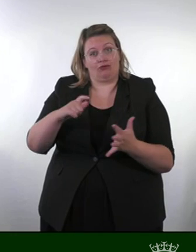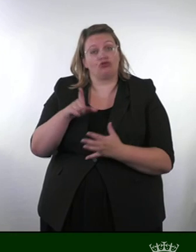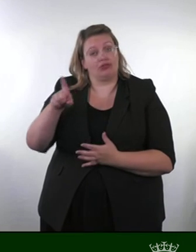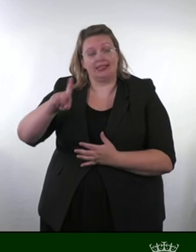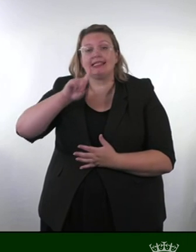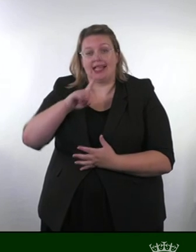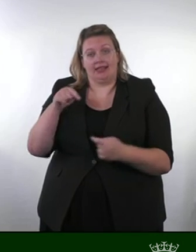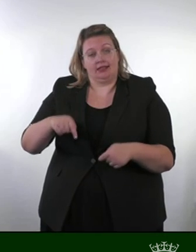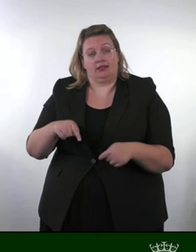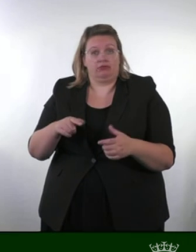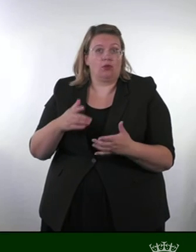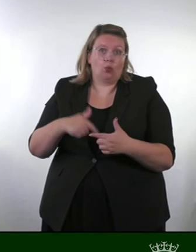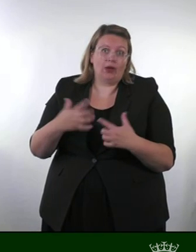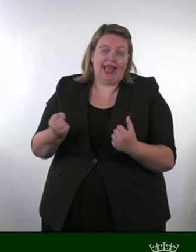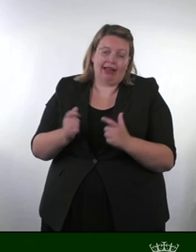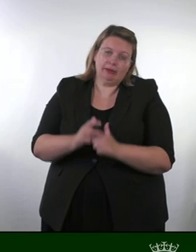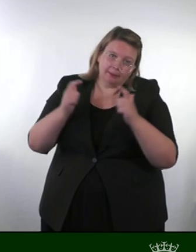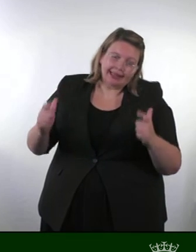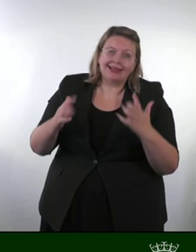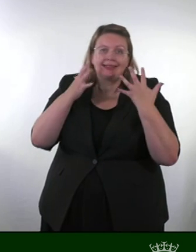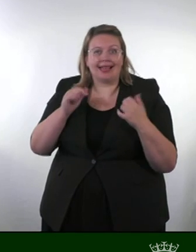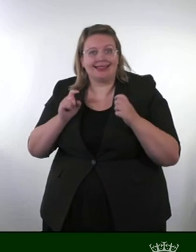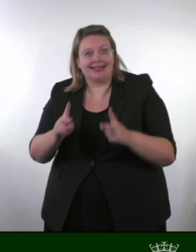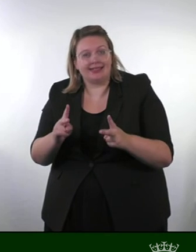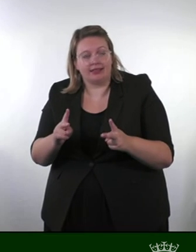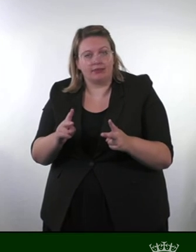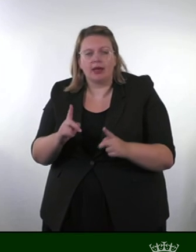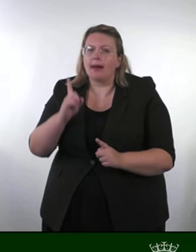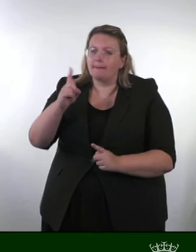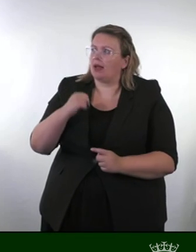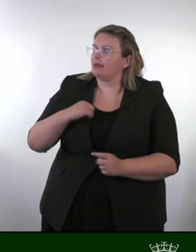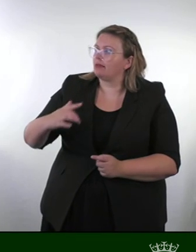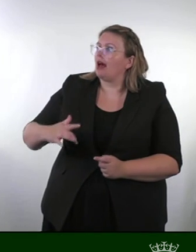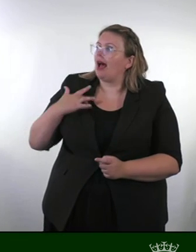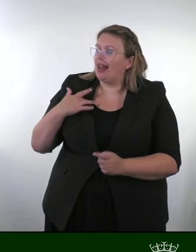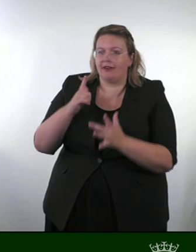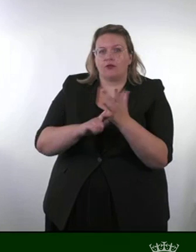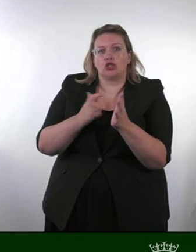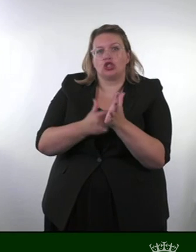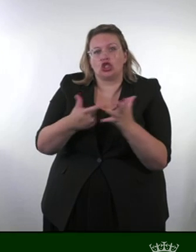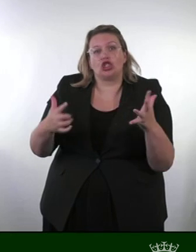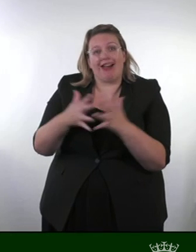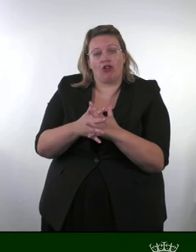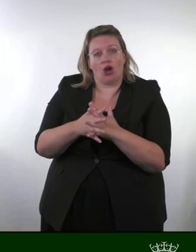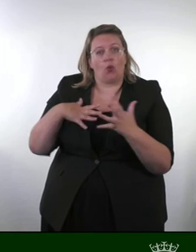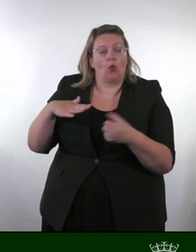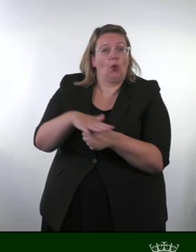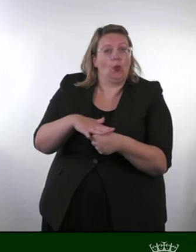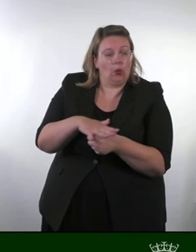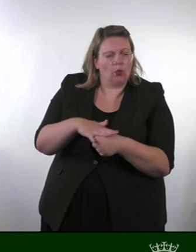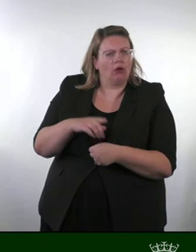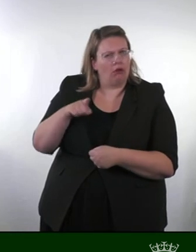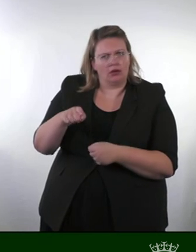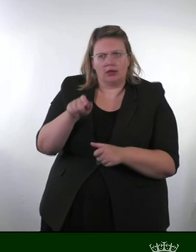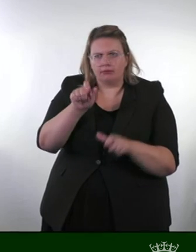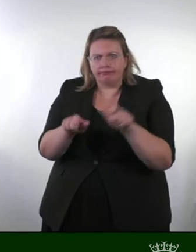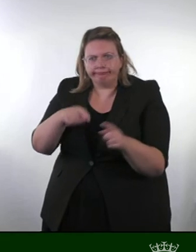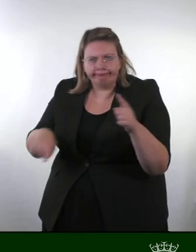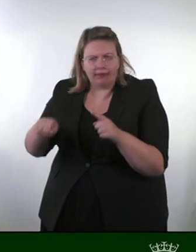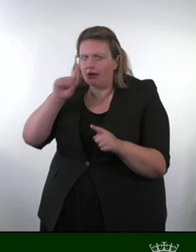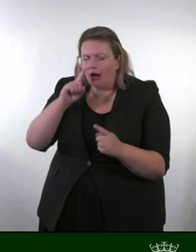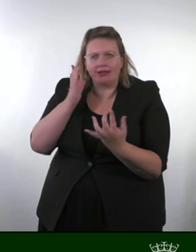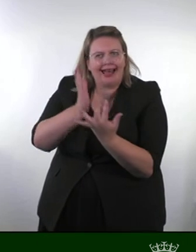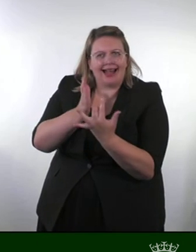679, c. 527.]Yet in my constituency of Jarrow, which is one of the Government’s areas of concern, people are struggling to get a covid test.